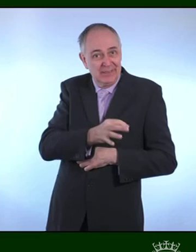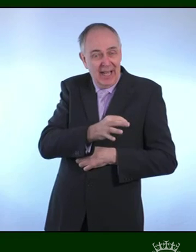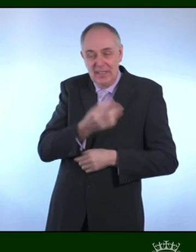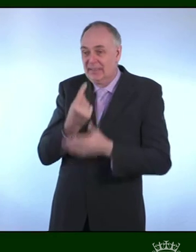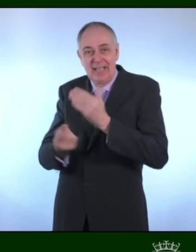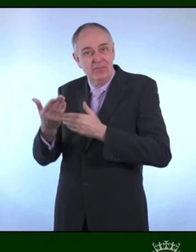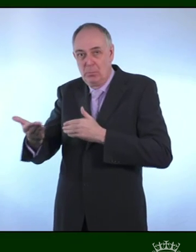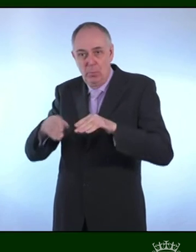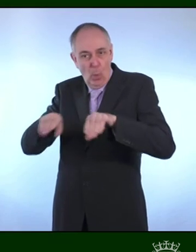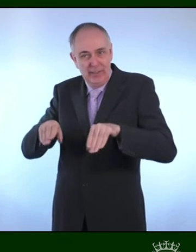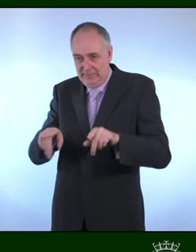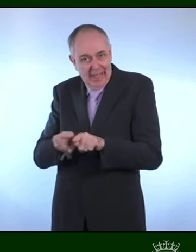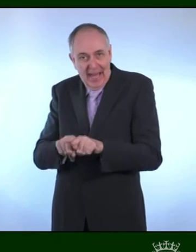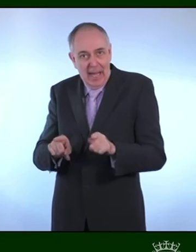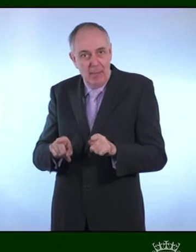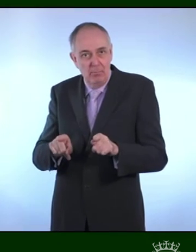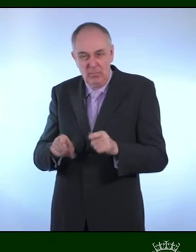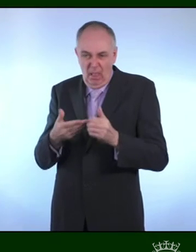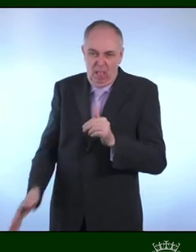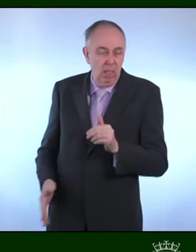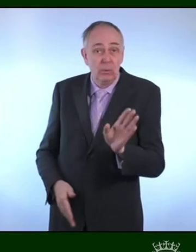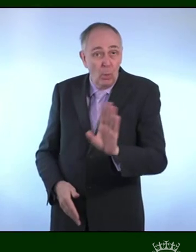They must not be left behind, Prime Minister.